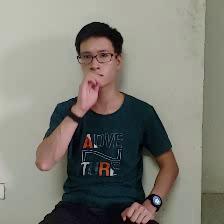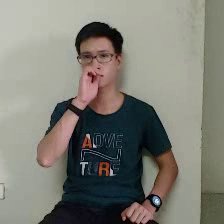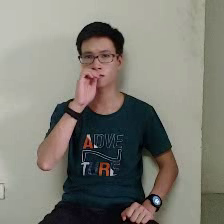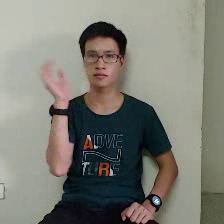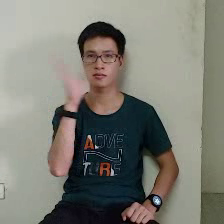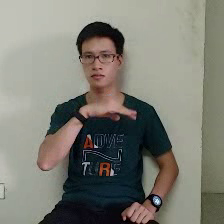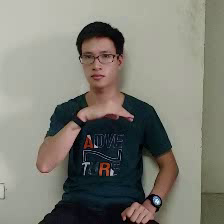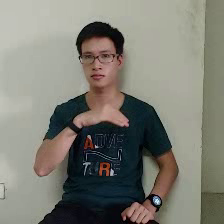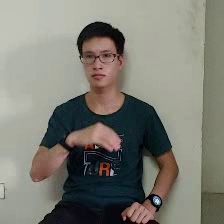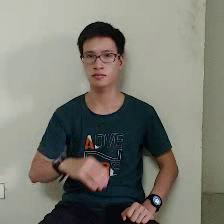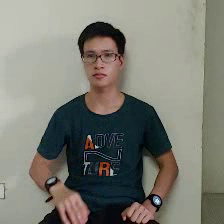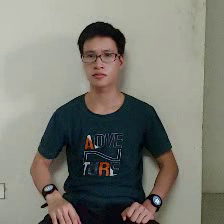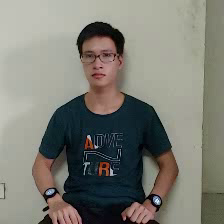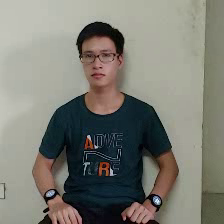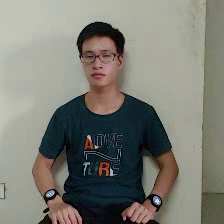Nói xấu